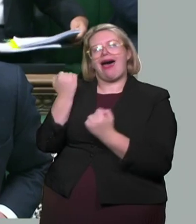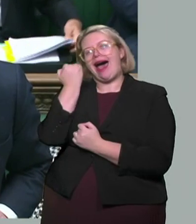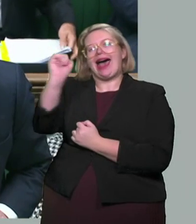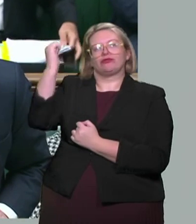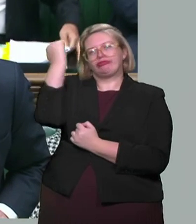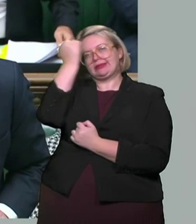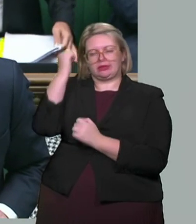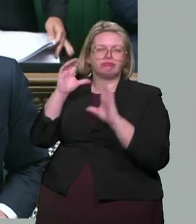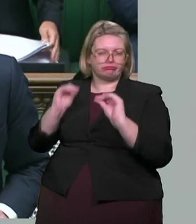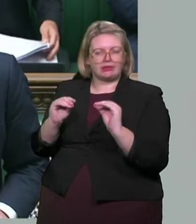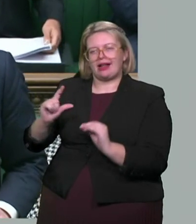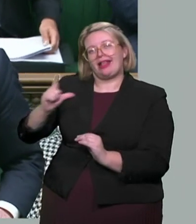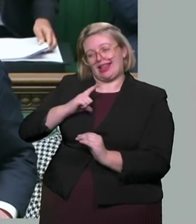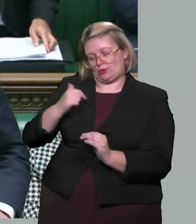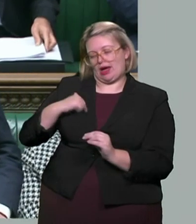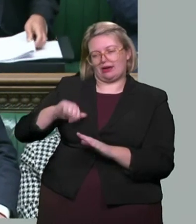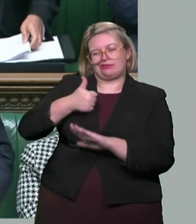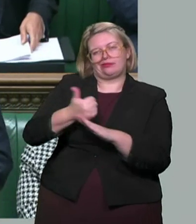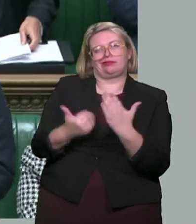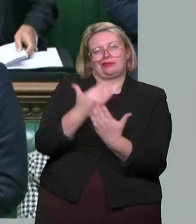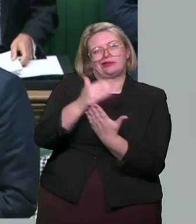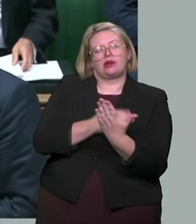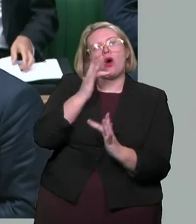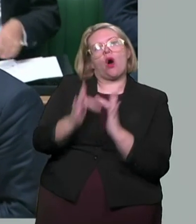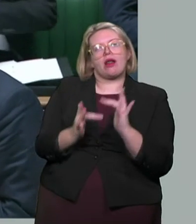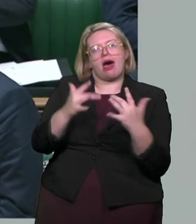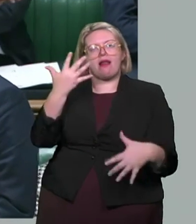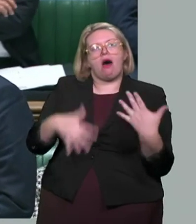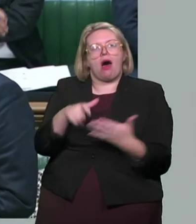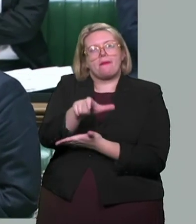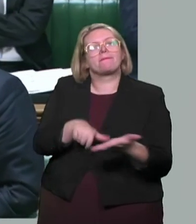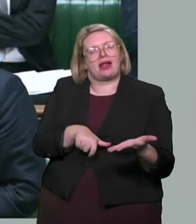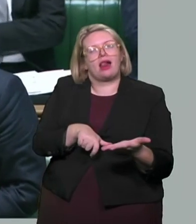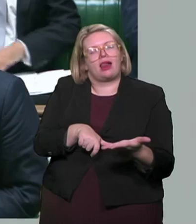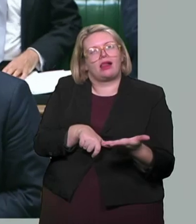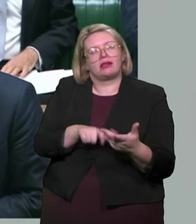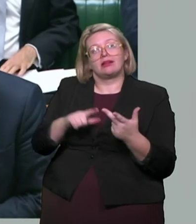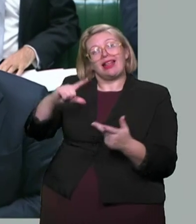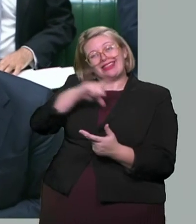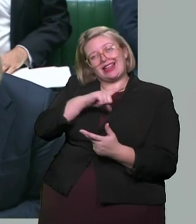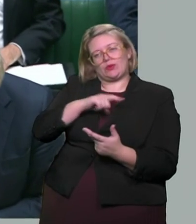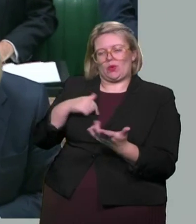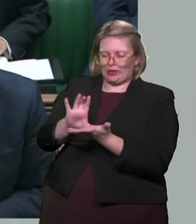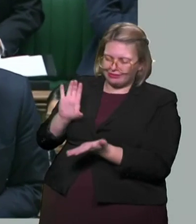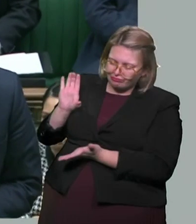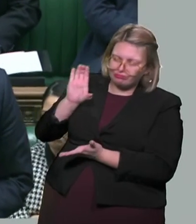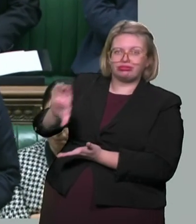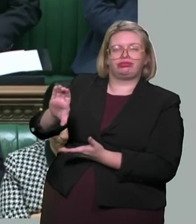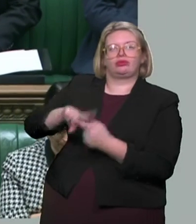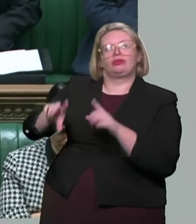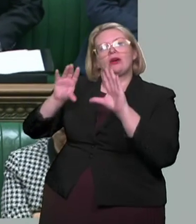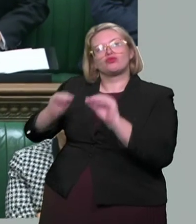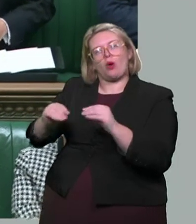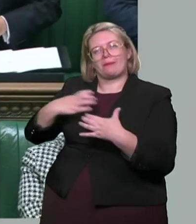That is why we brought forward the online harms Bill, and that is why we are investing record sums in counter-terrorism.